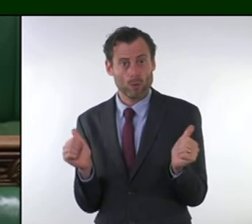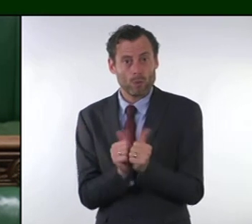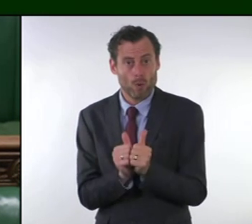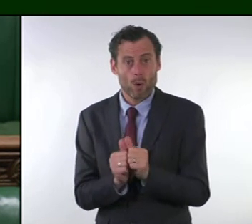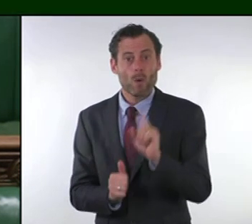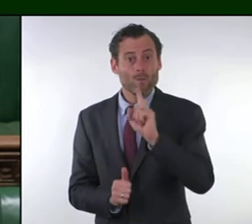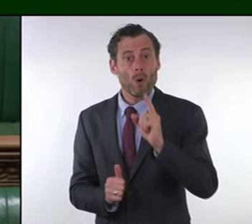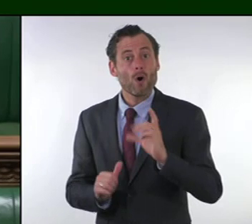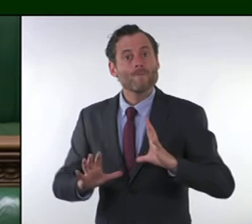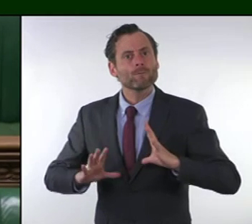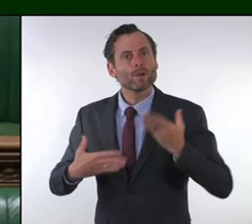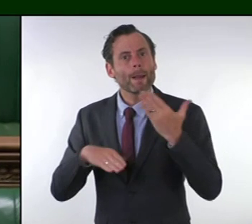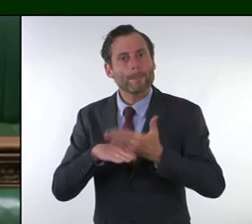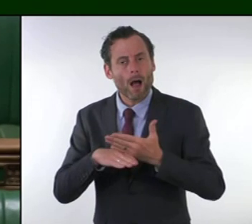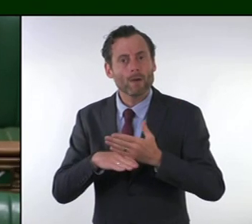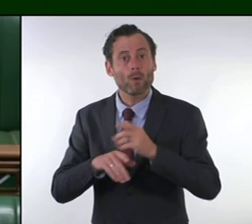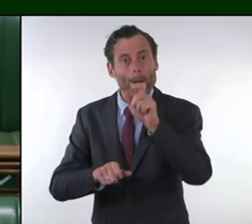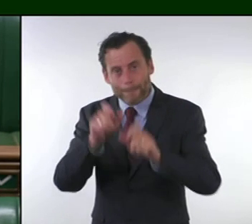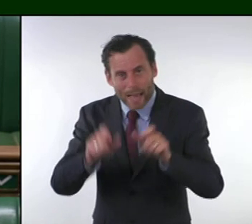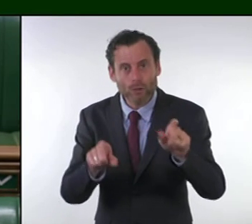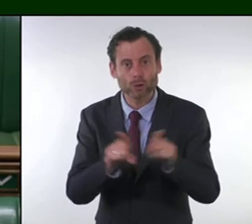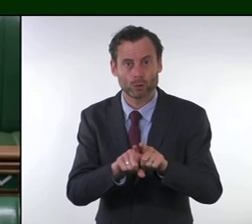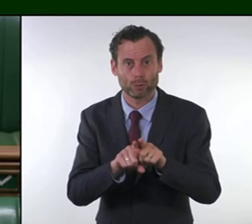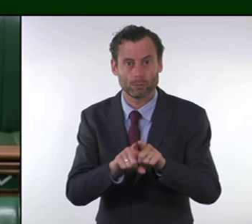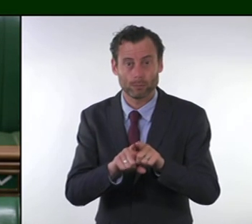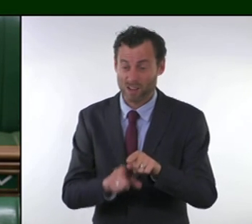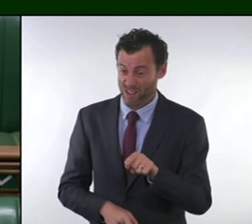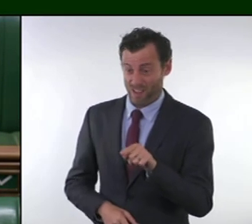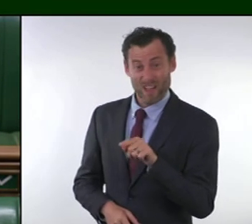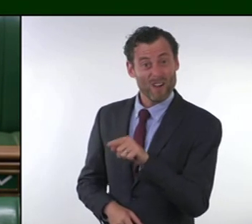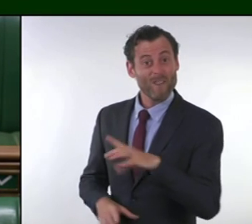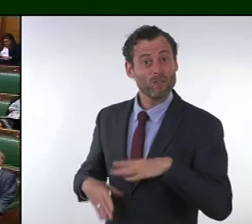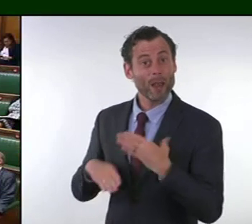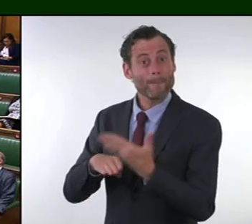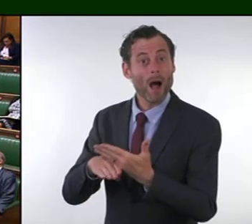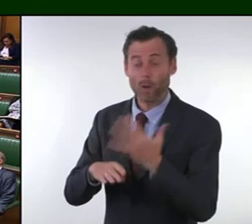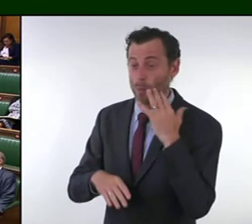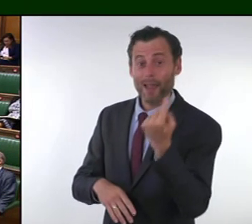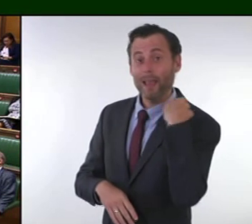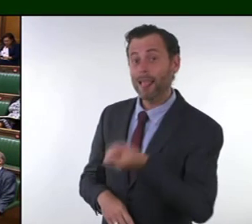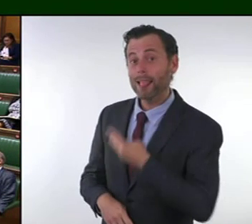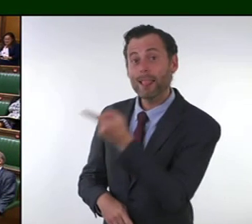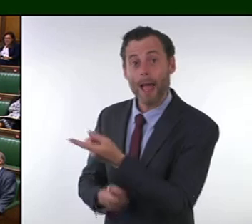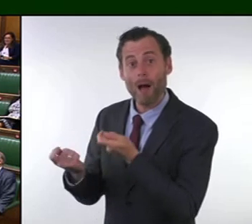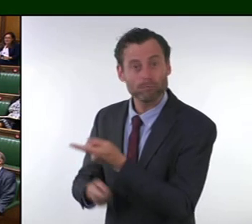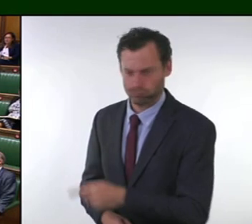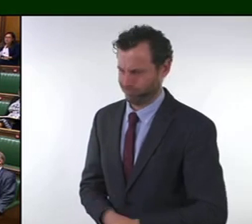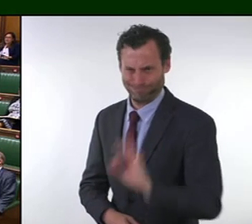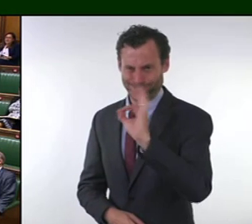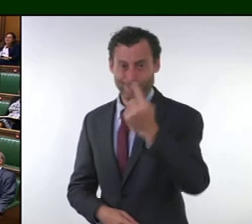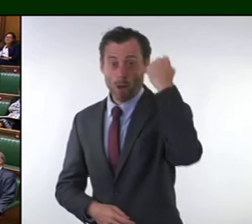The House will know that that was never the case under the Labour Government—neither for staff nor for patients.